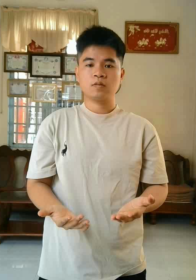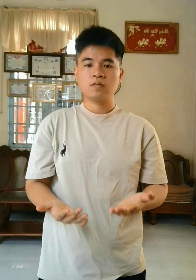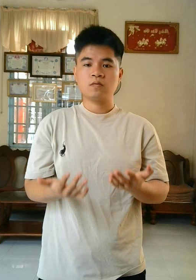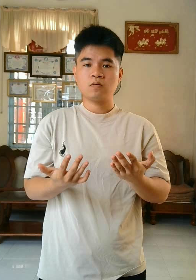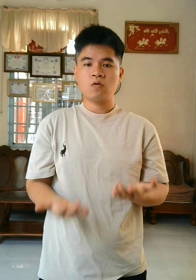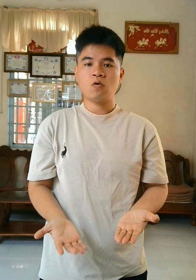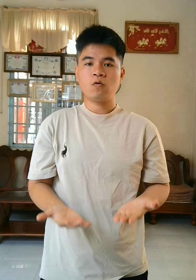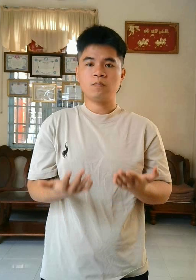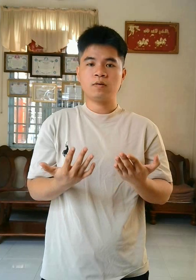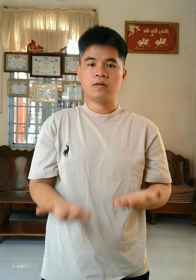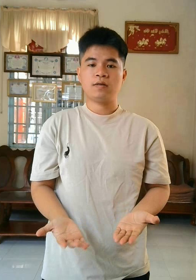hom nay